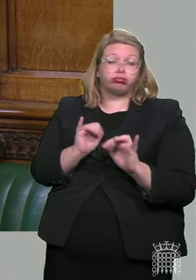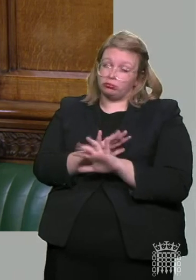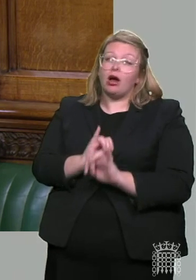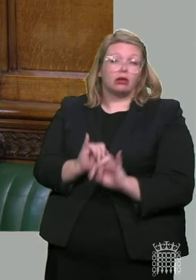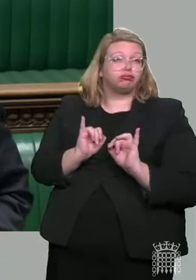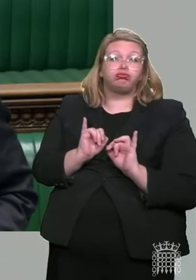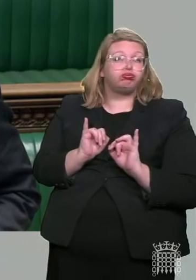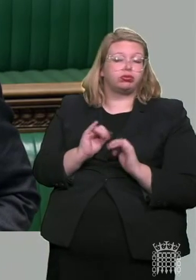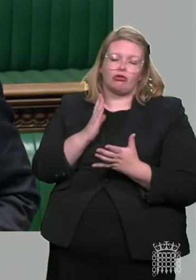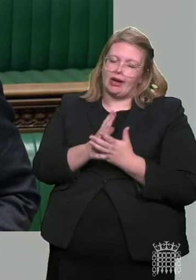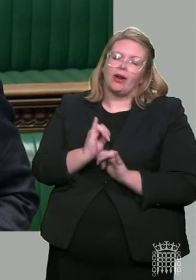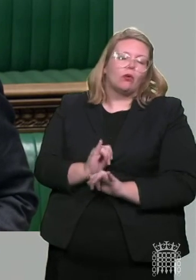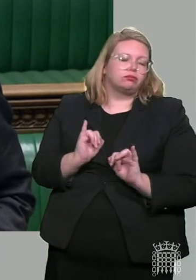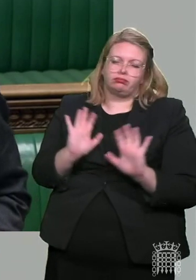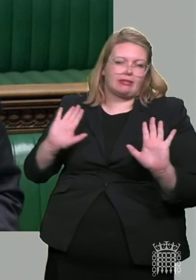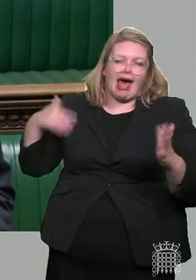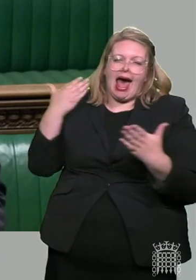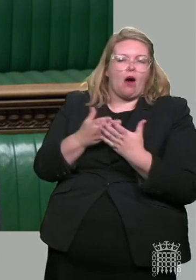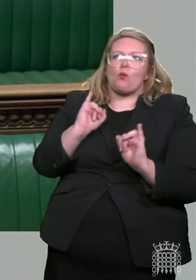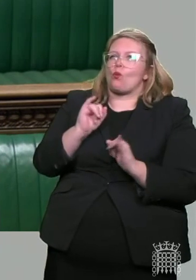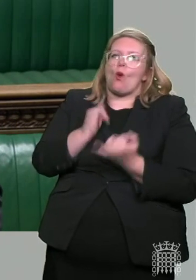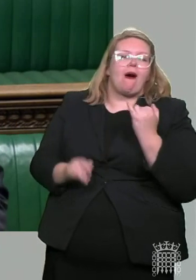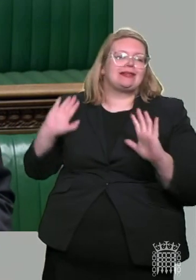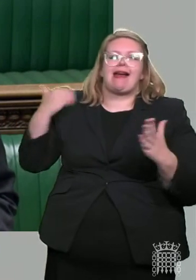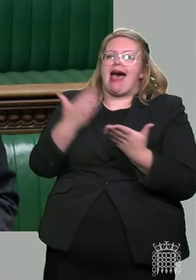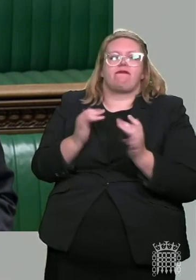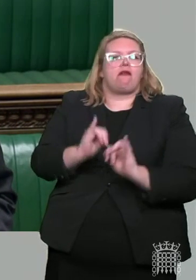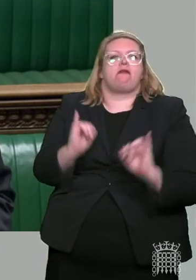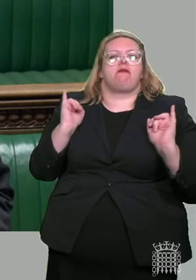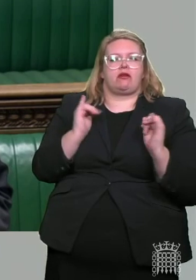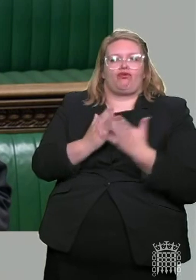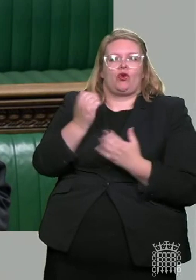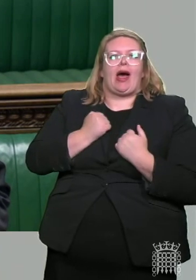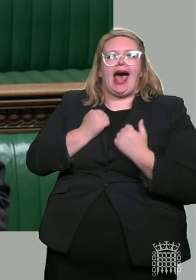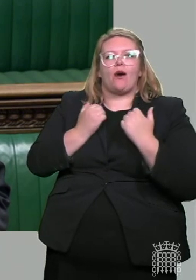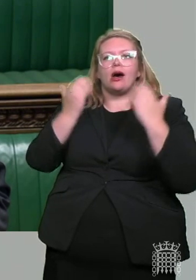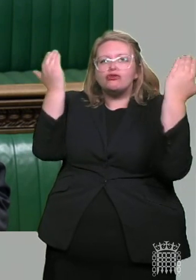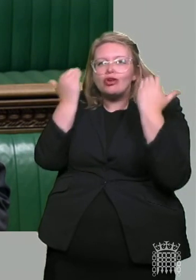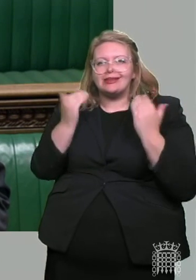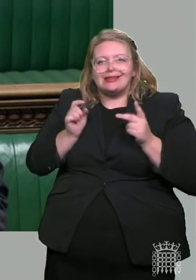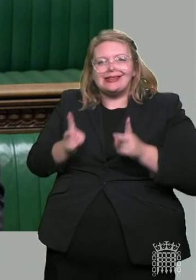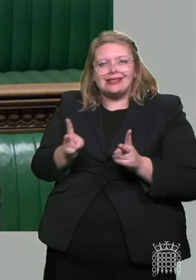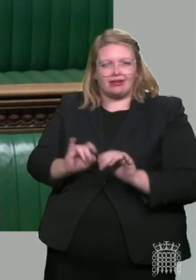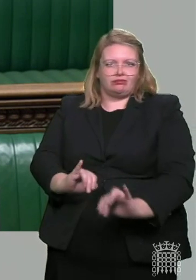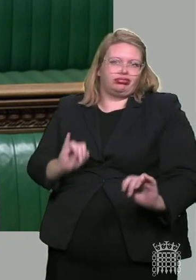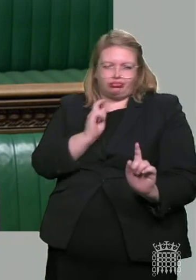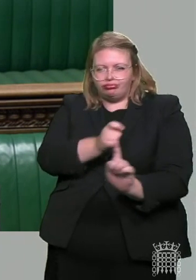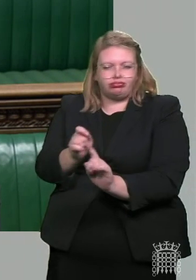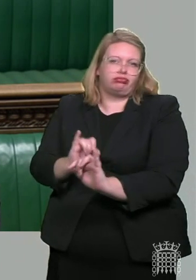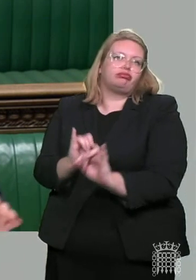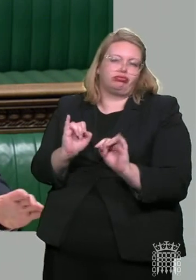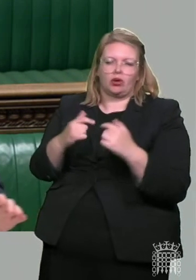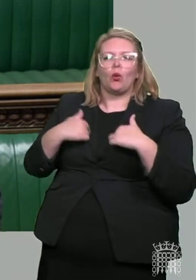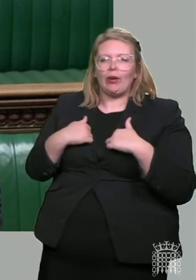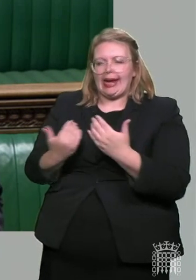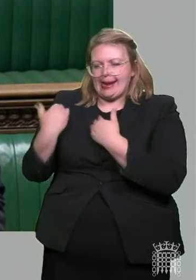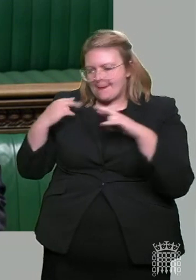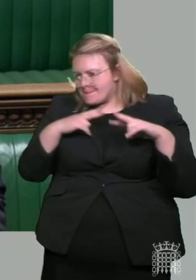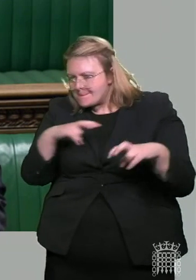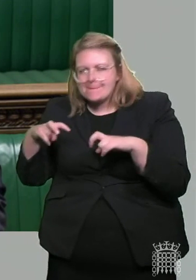It was one of the biggest miscarriages of justice in our history, and we are indeed looking at the issues involved.